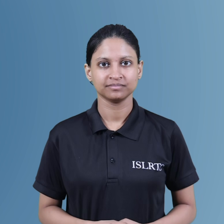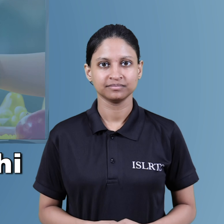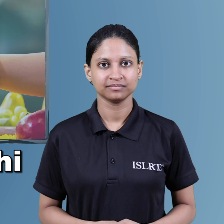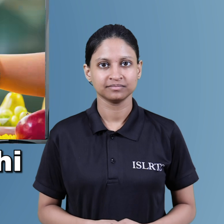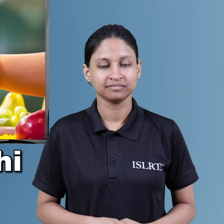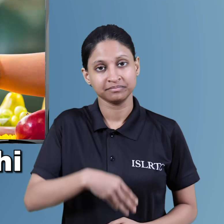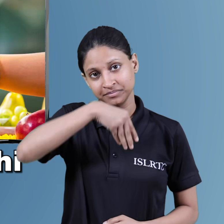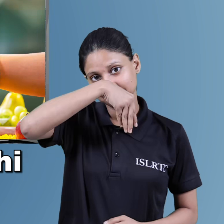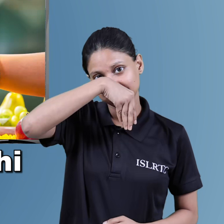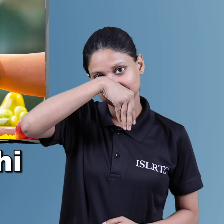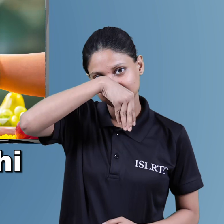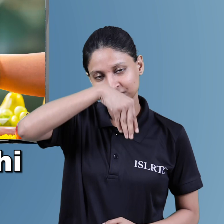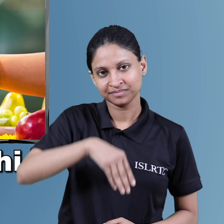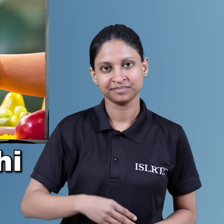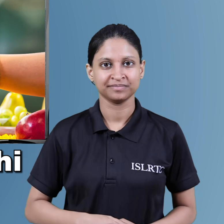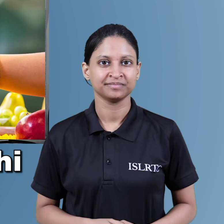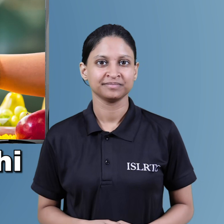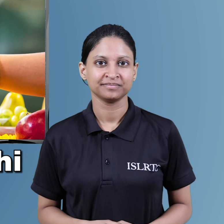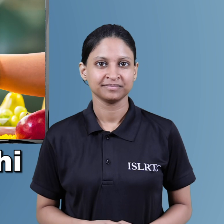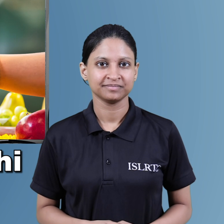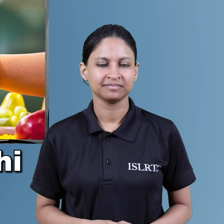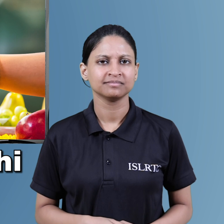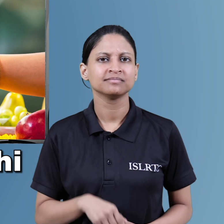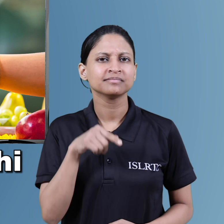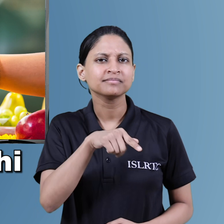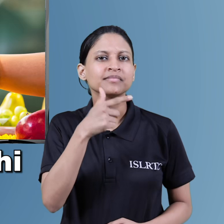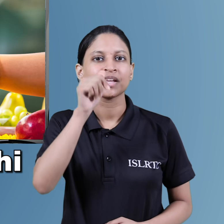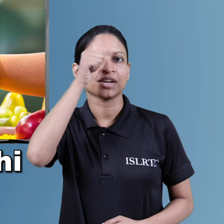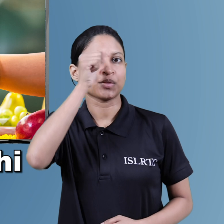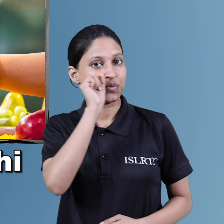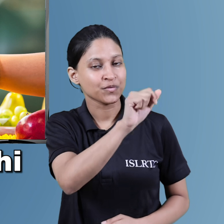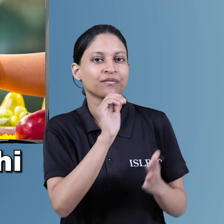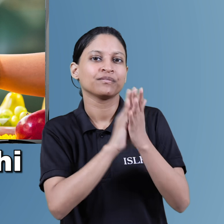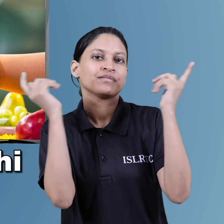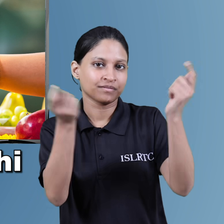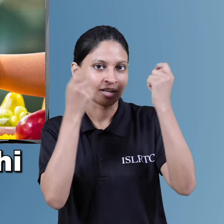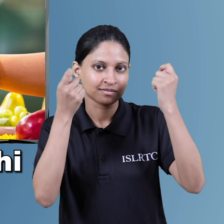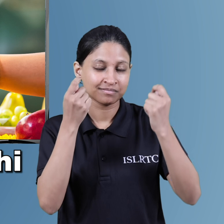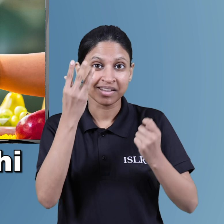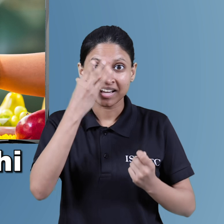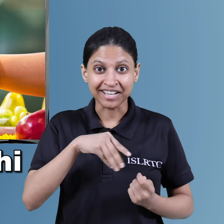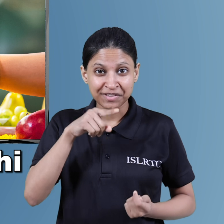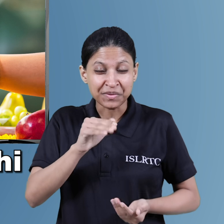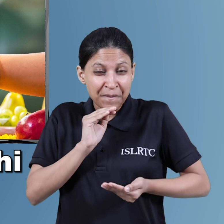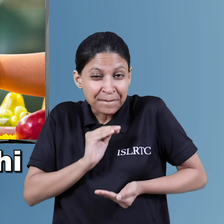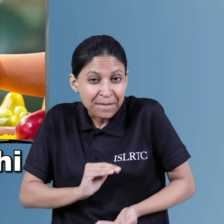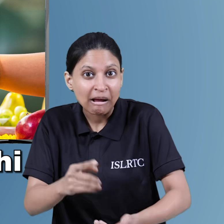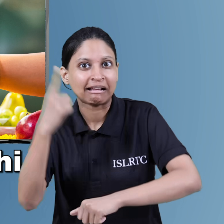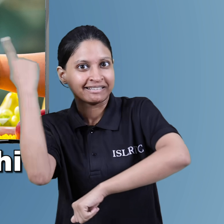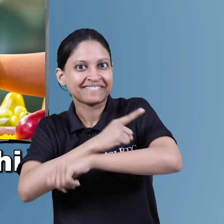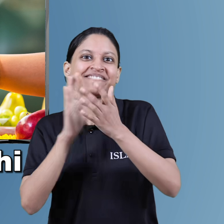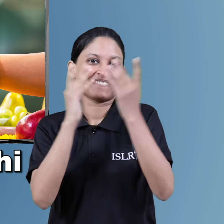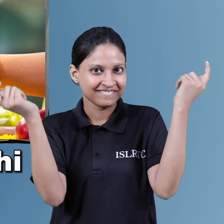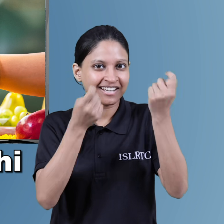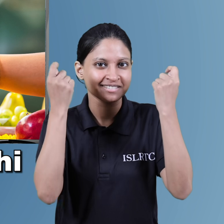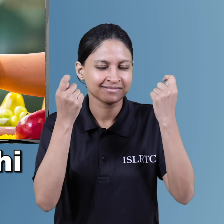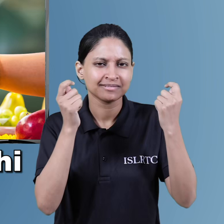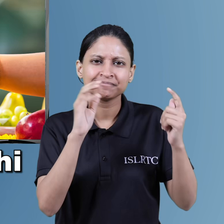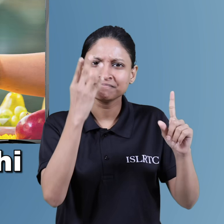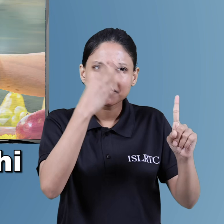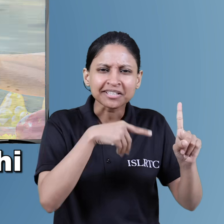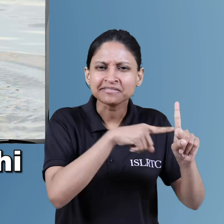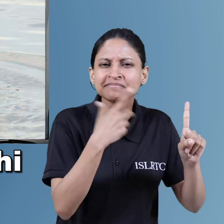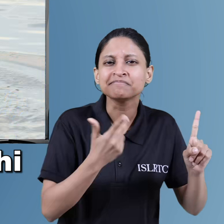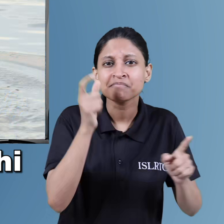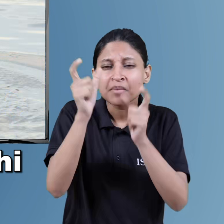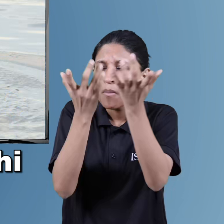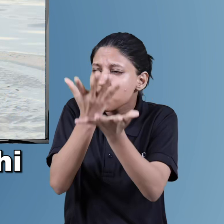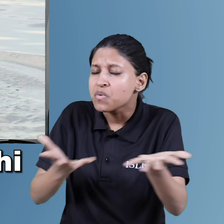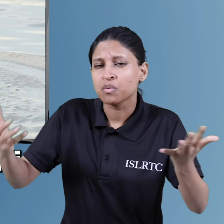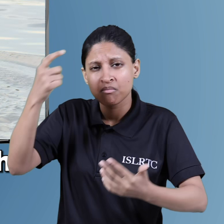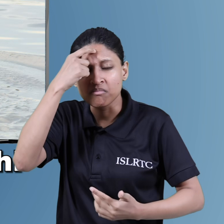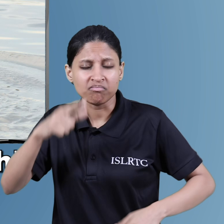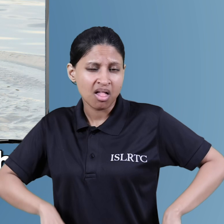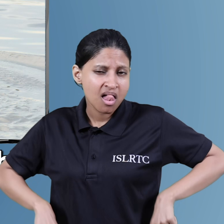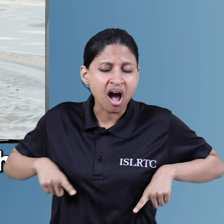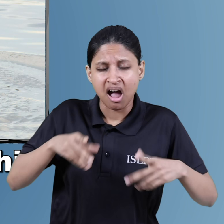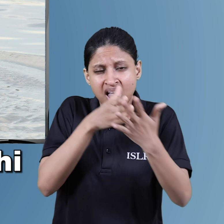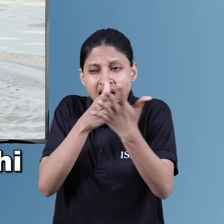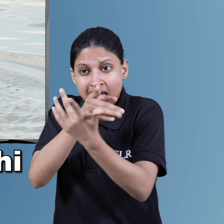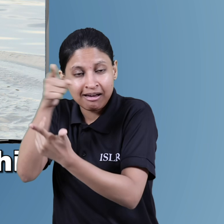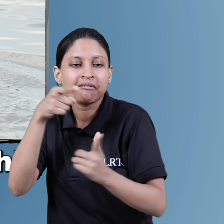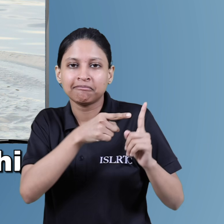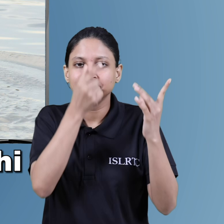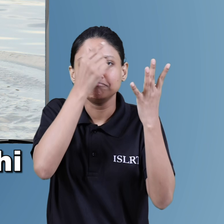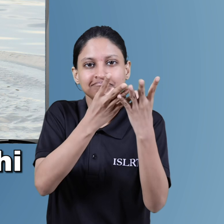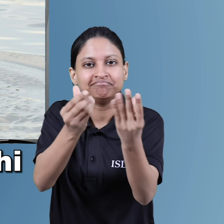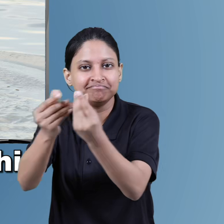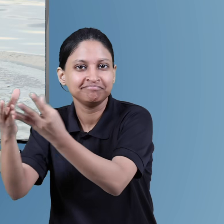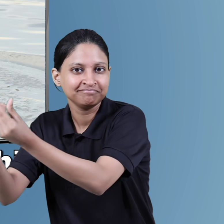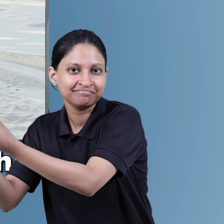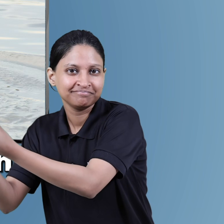Ganesh Chaturthi A Hindu festival celebrating the birth of Lord Ganesha, the remover of obstacles.